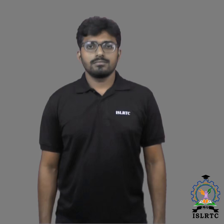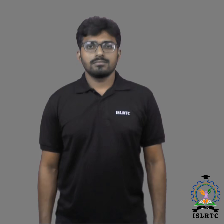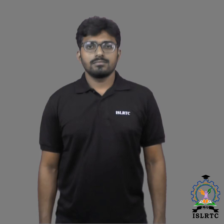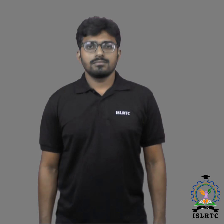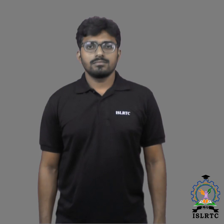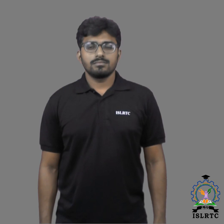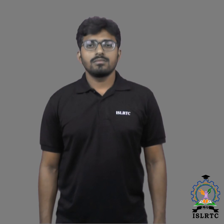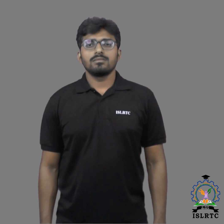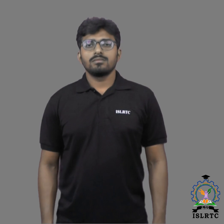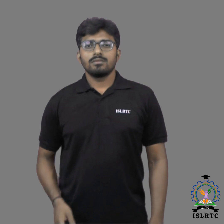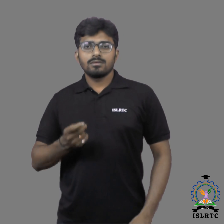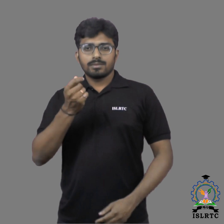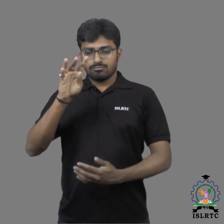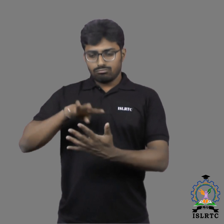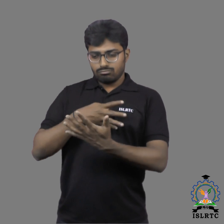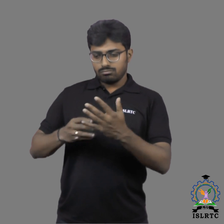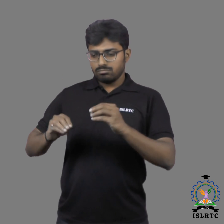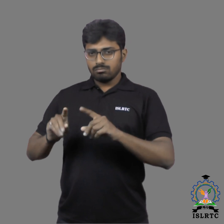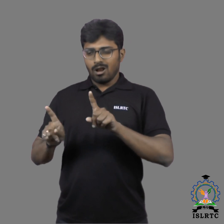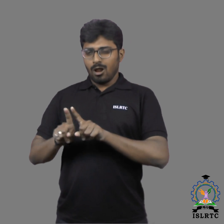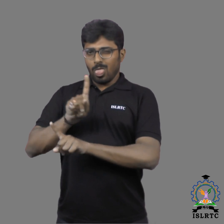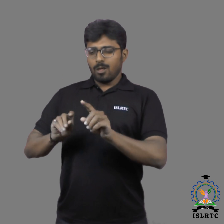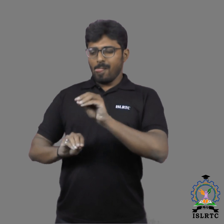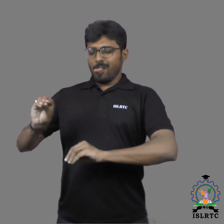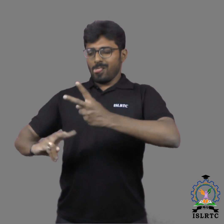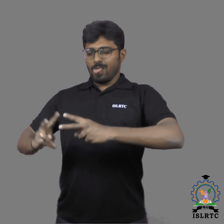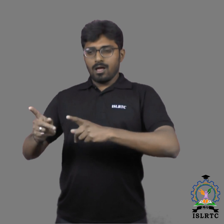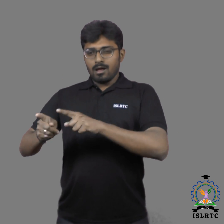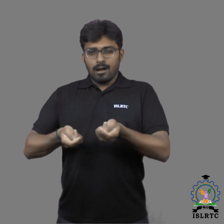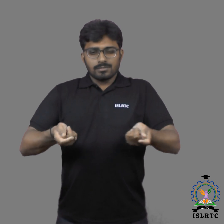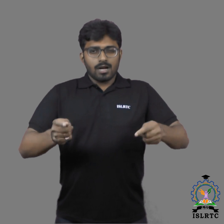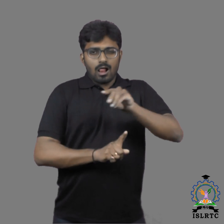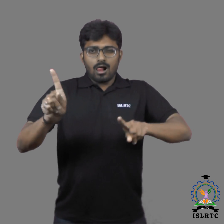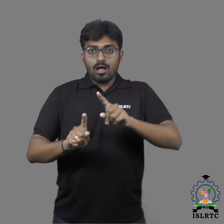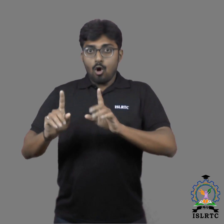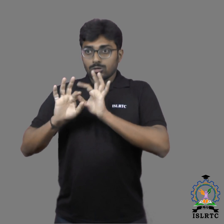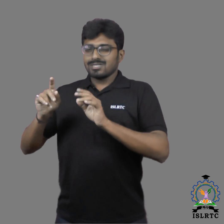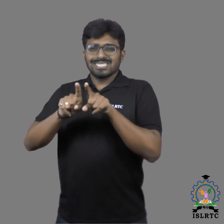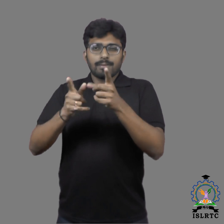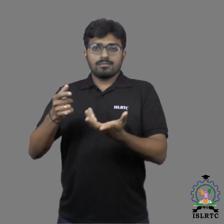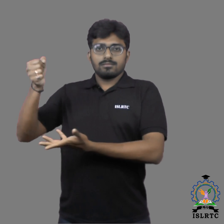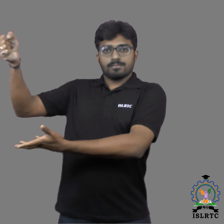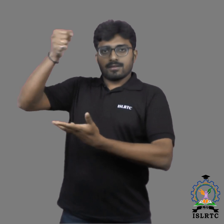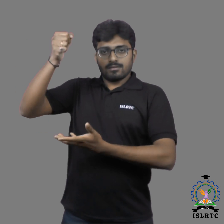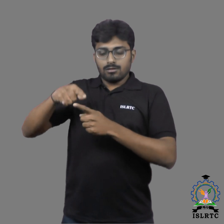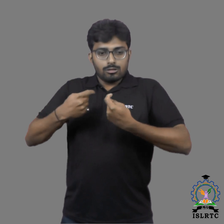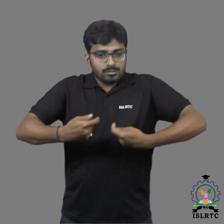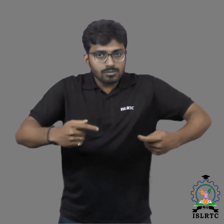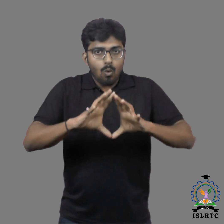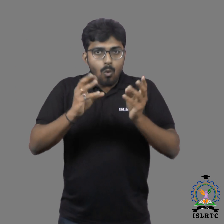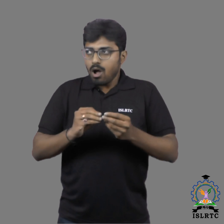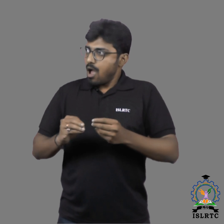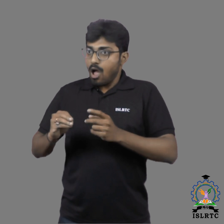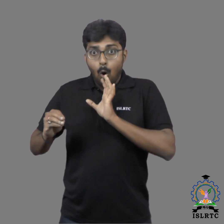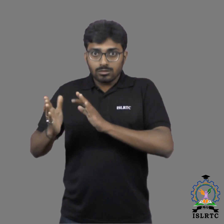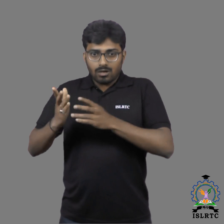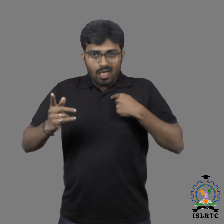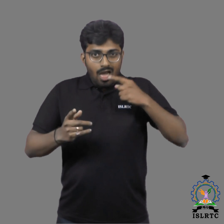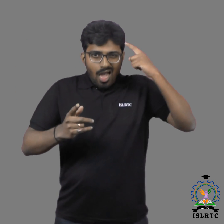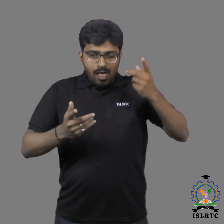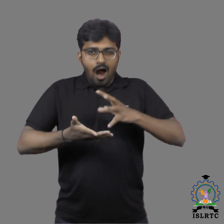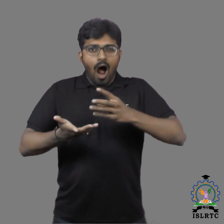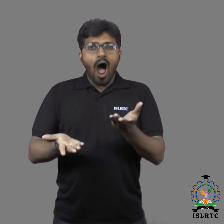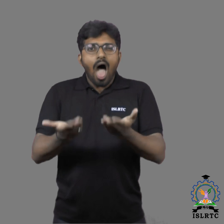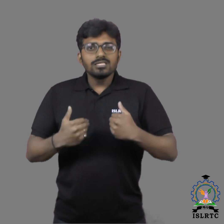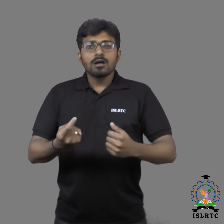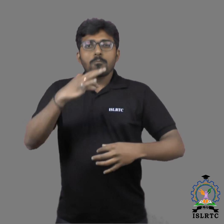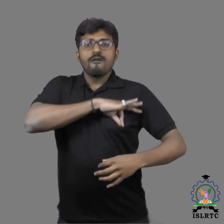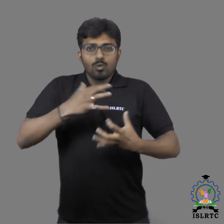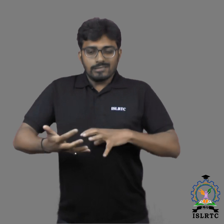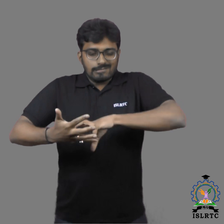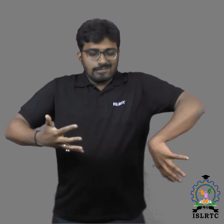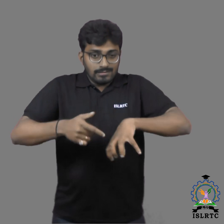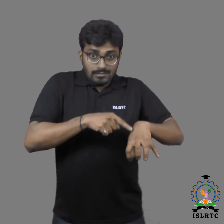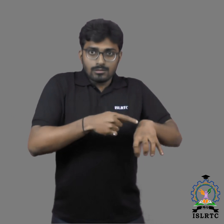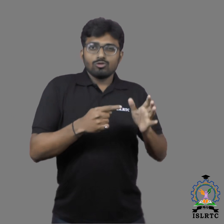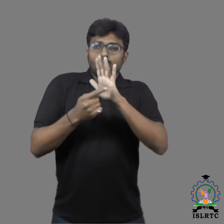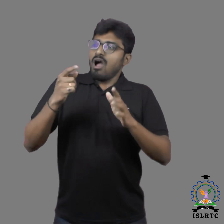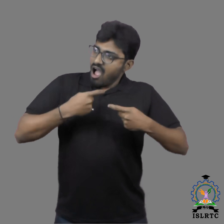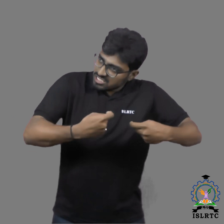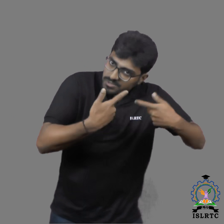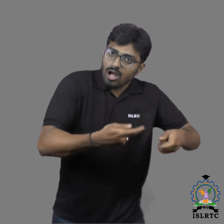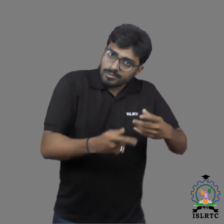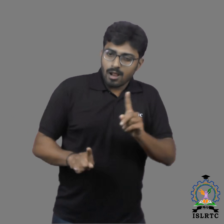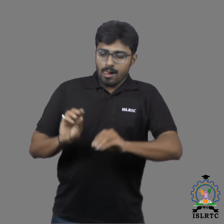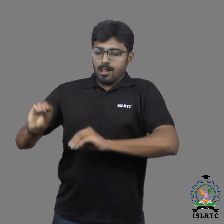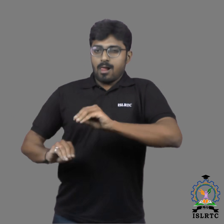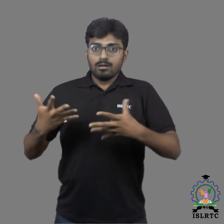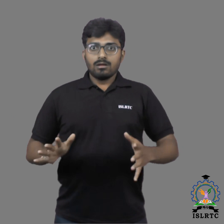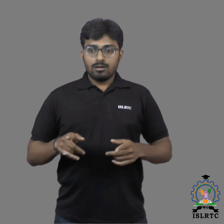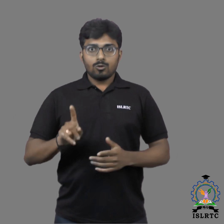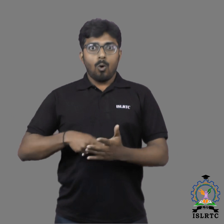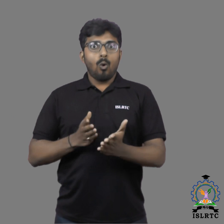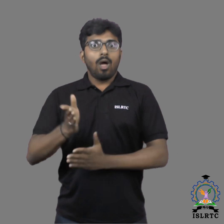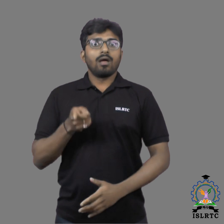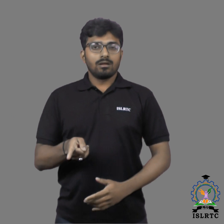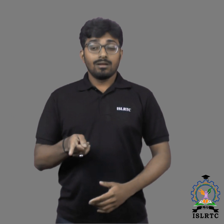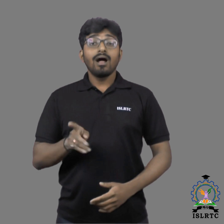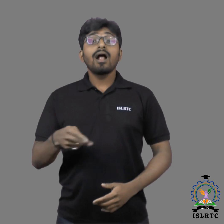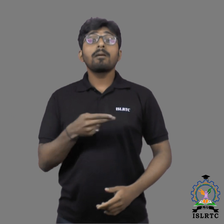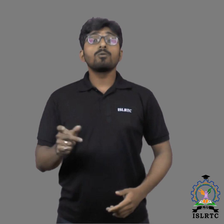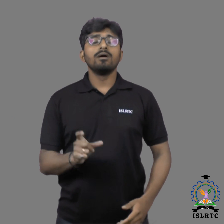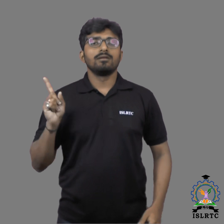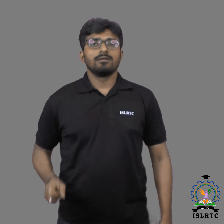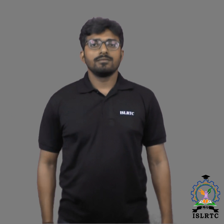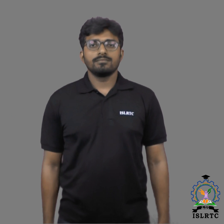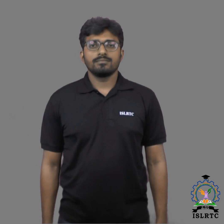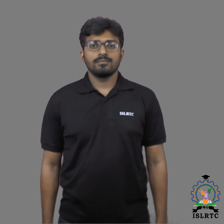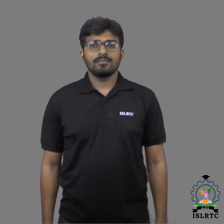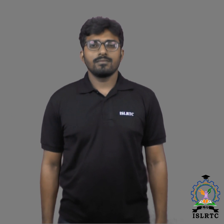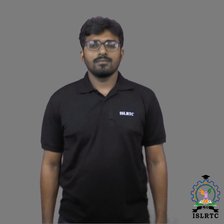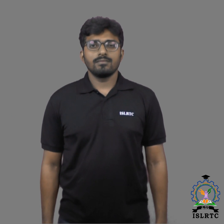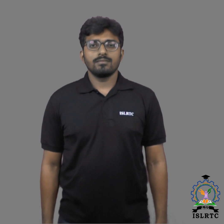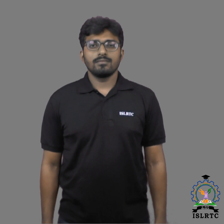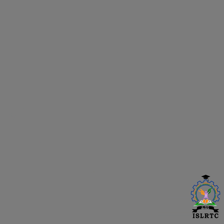Defalcation